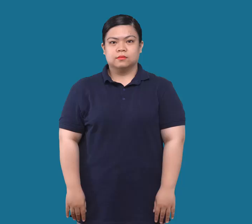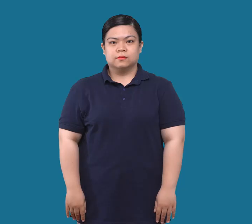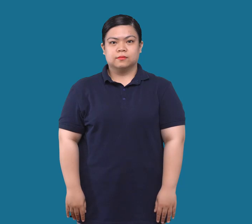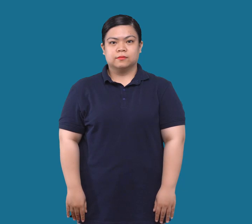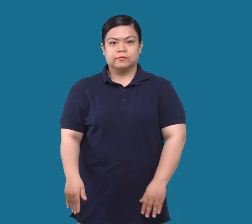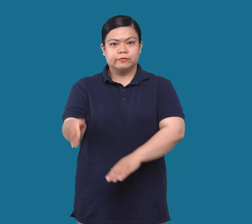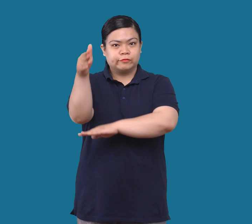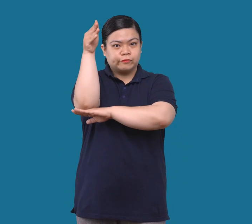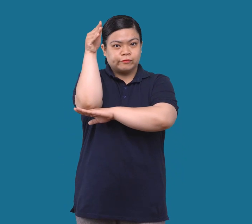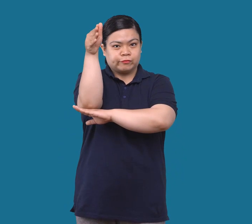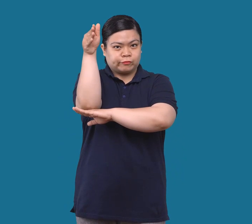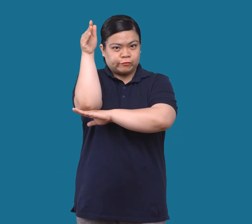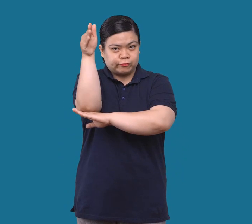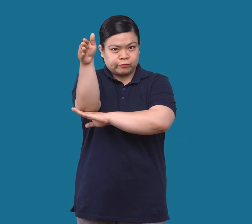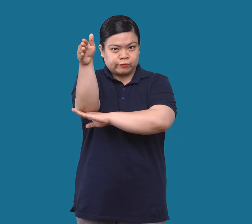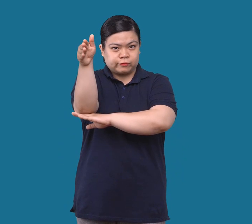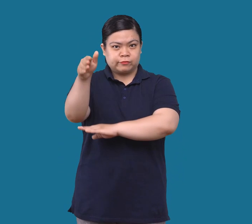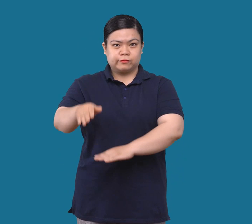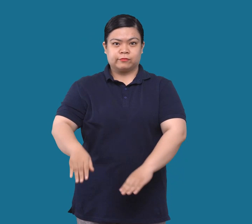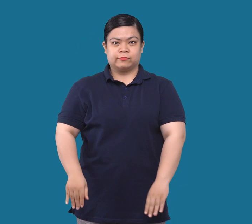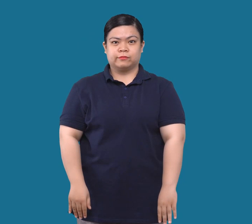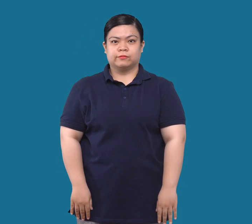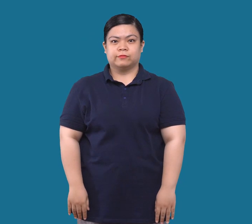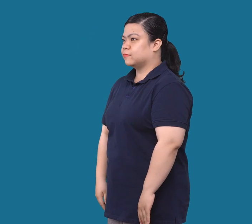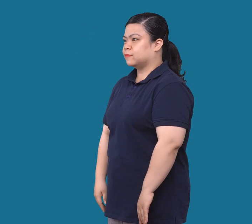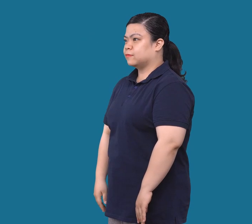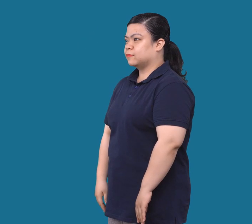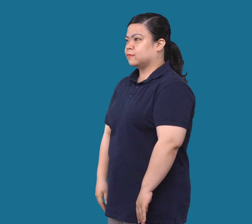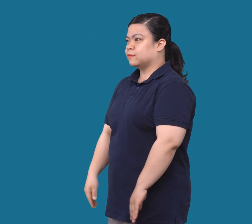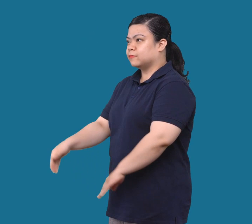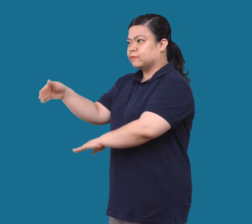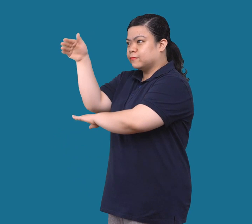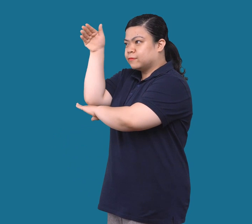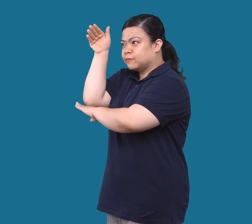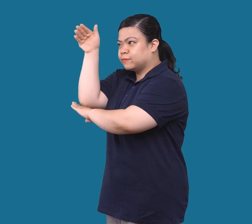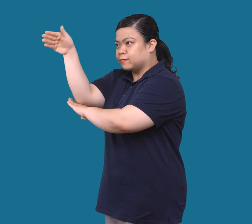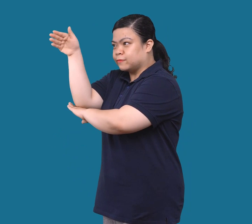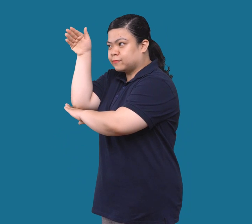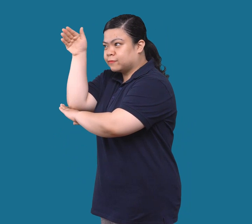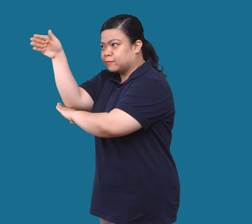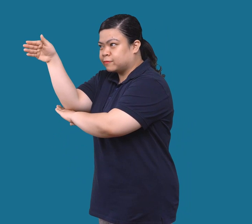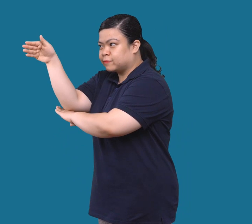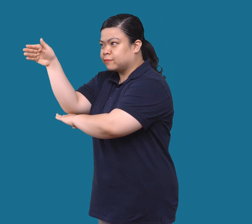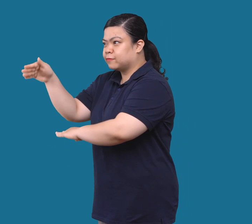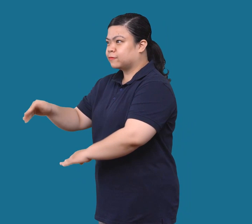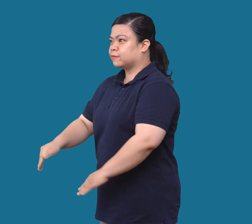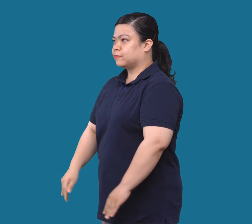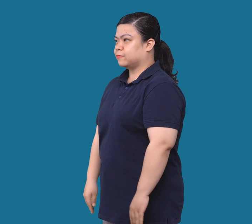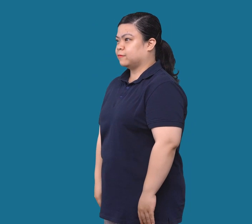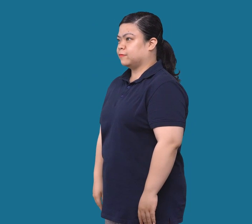rìu